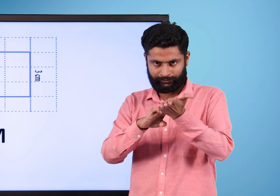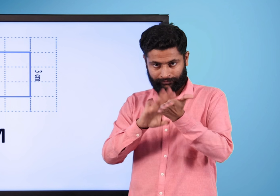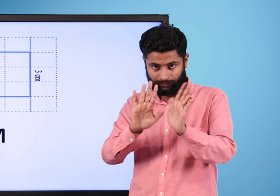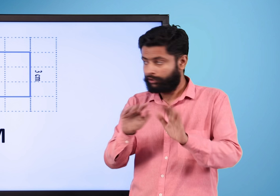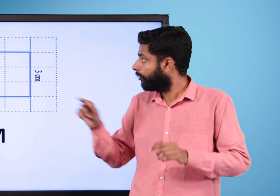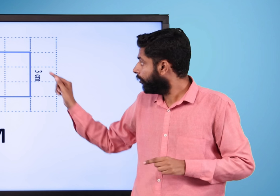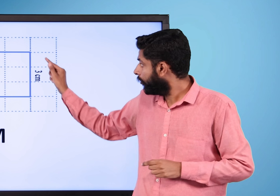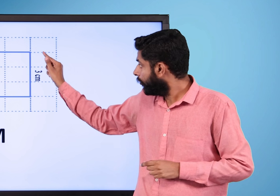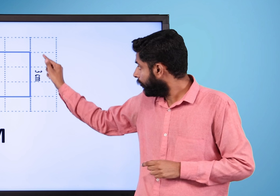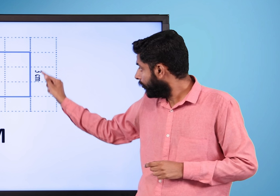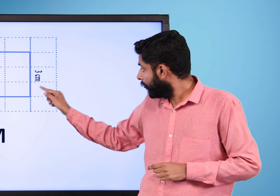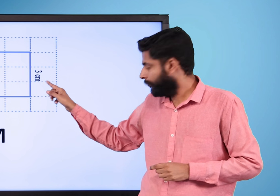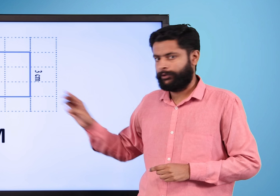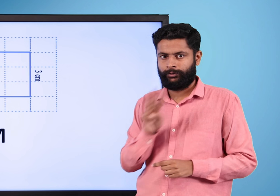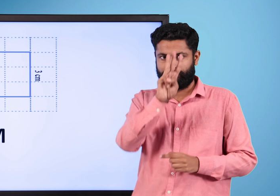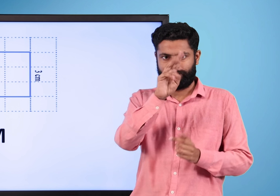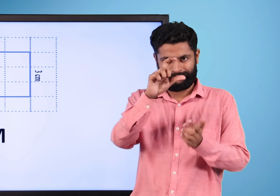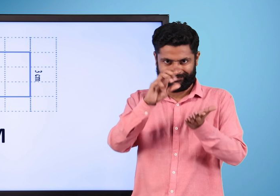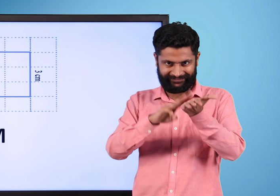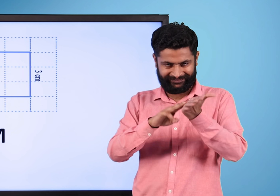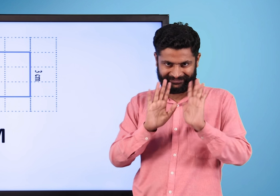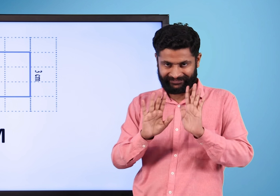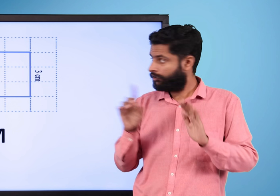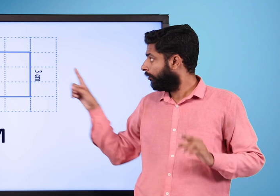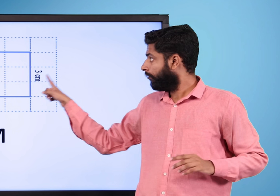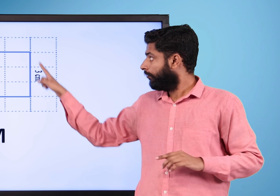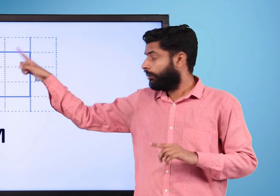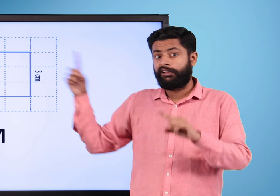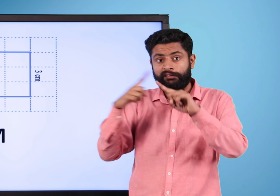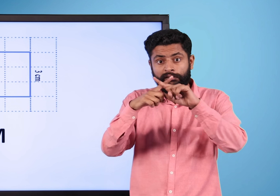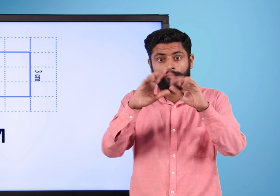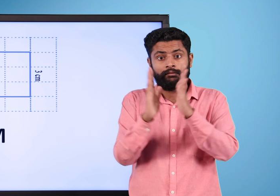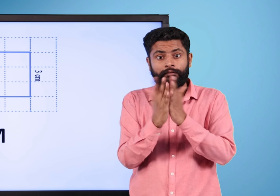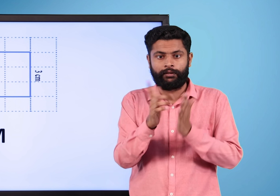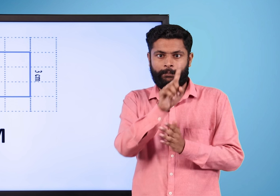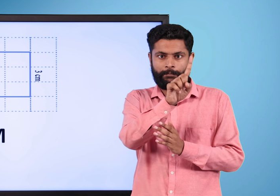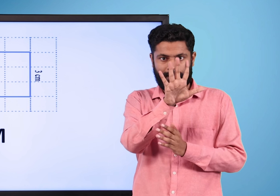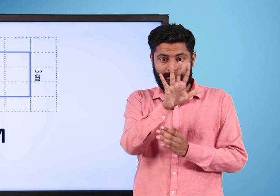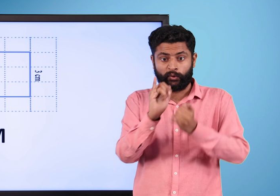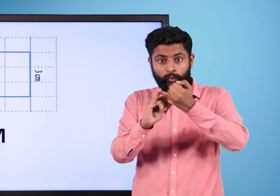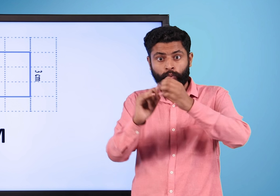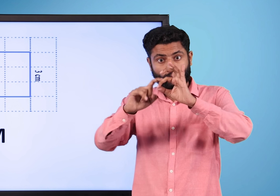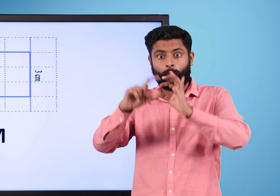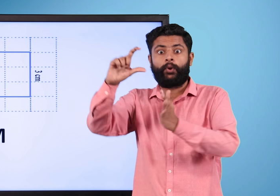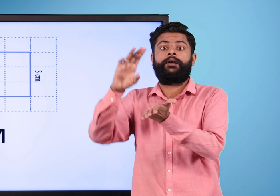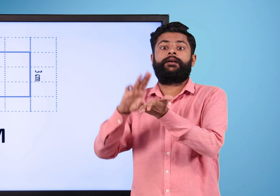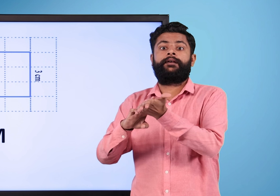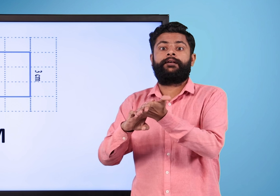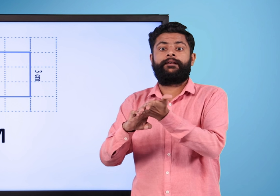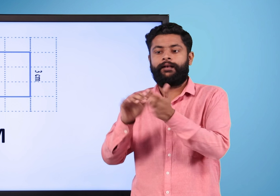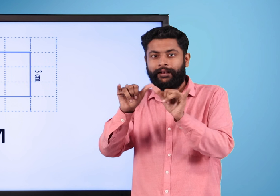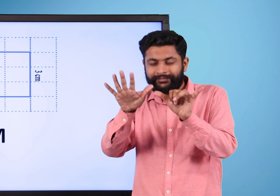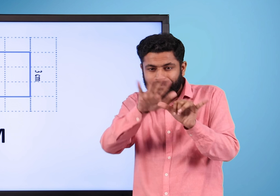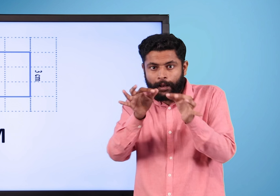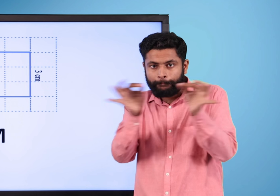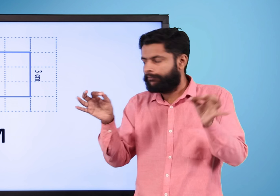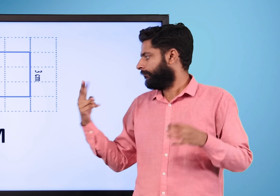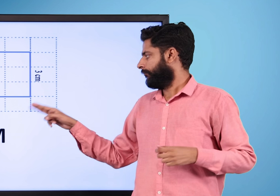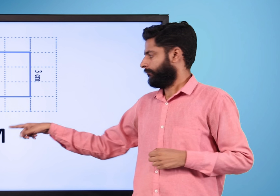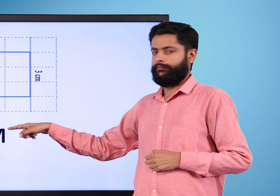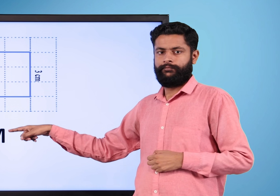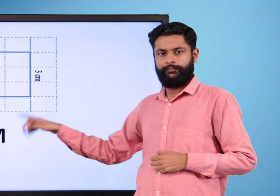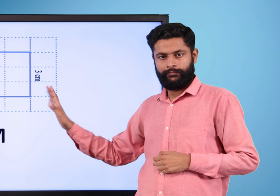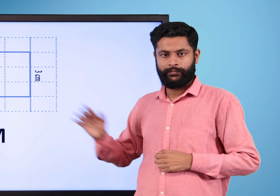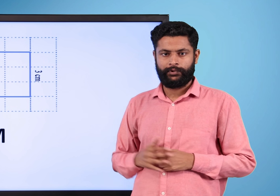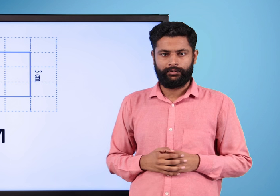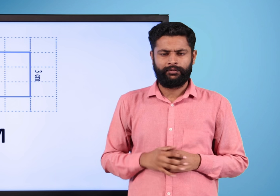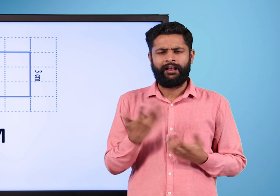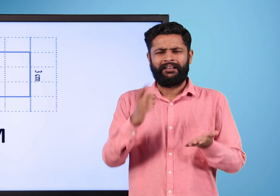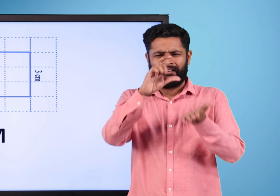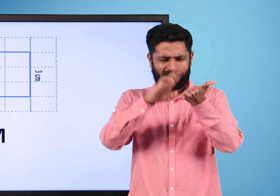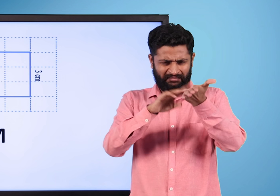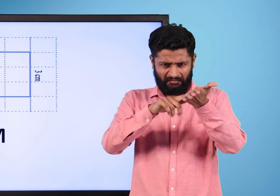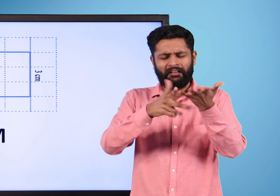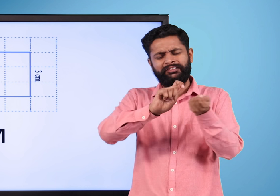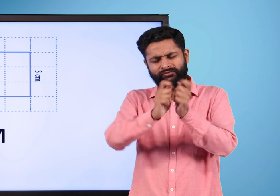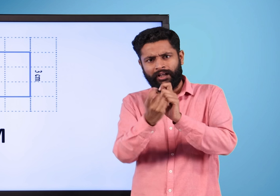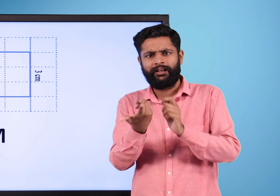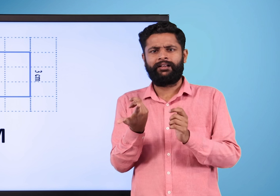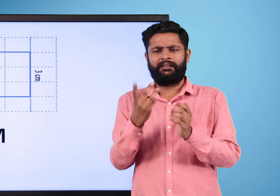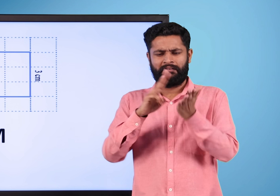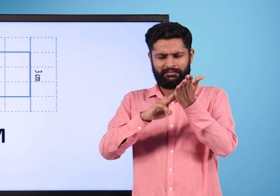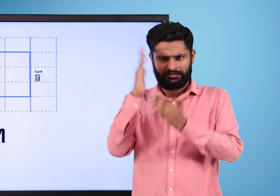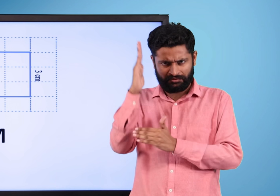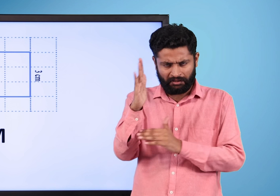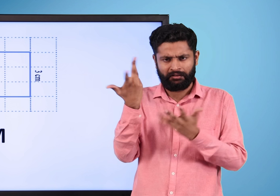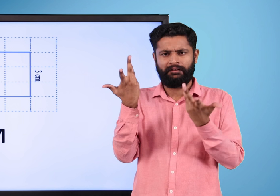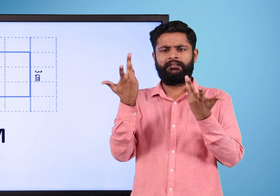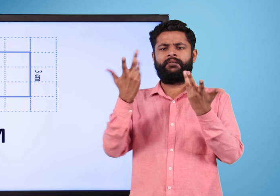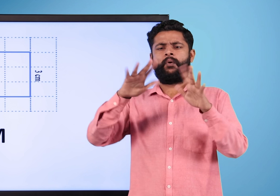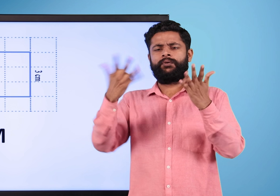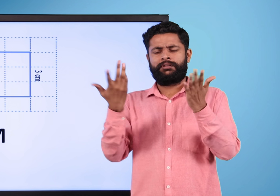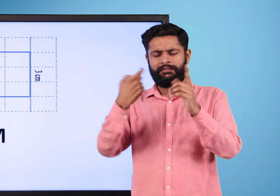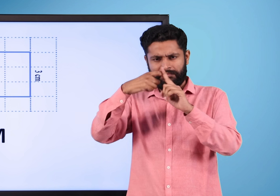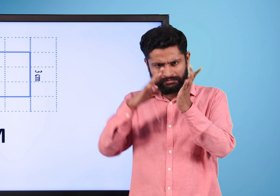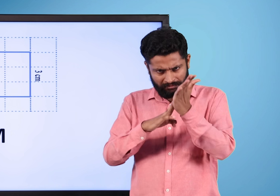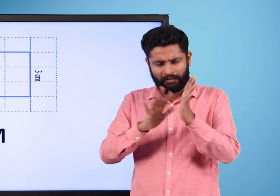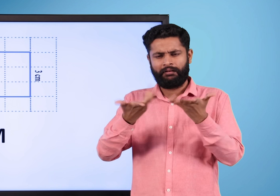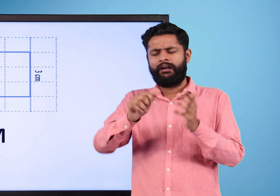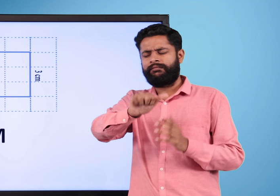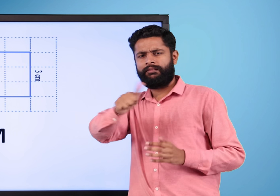and breadth 3 cm is 15sq cm. The cm can also be replaced by m or km or other units of measurement of length.